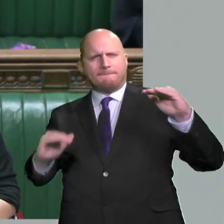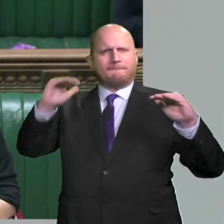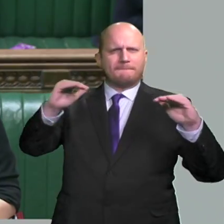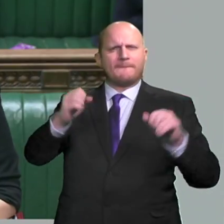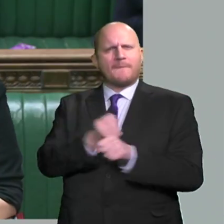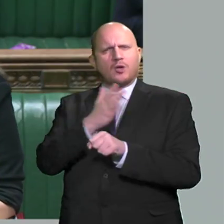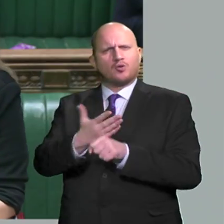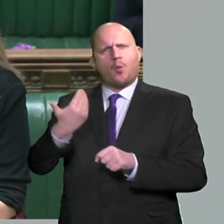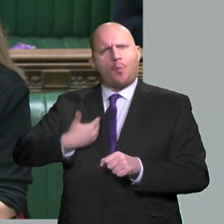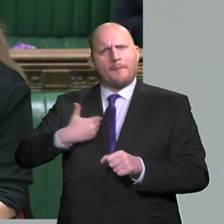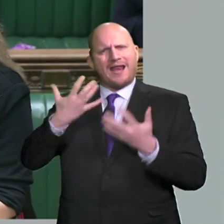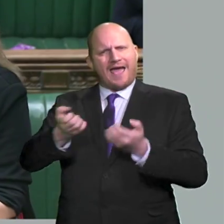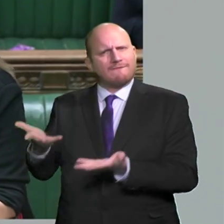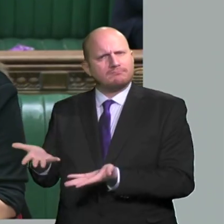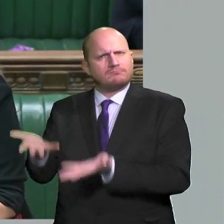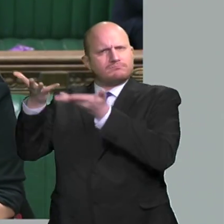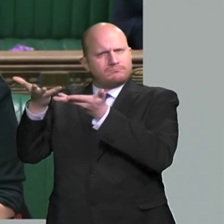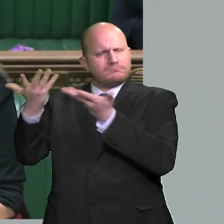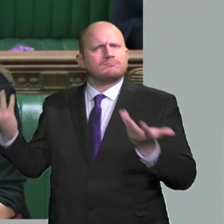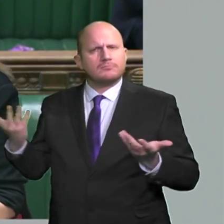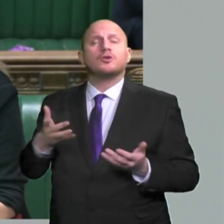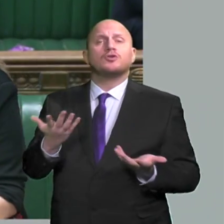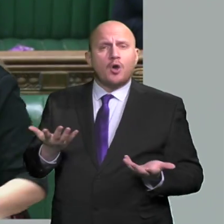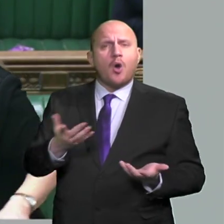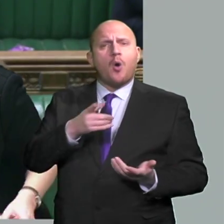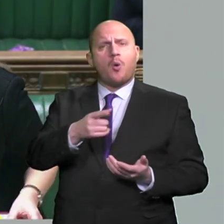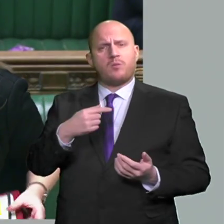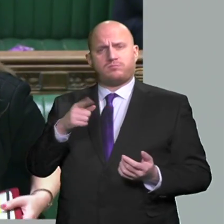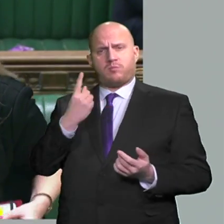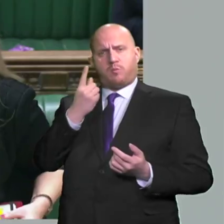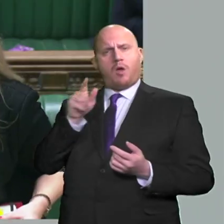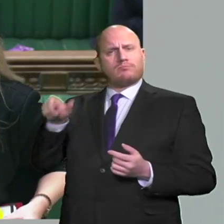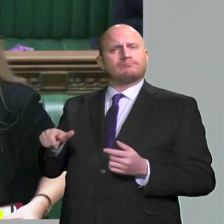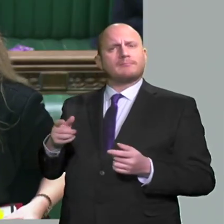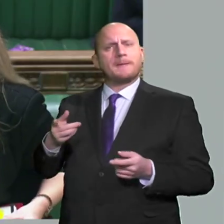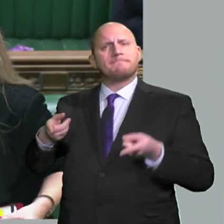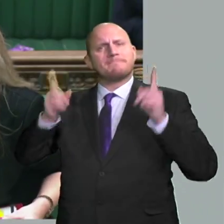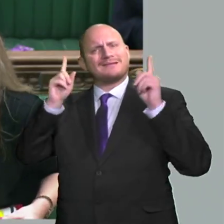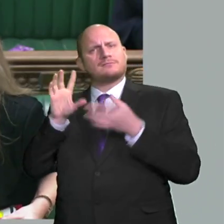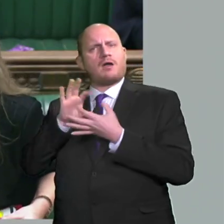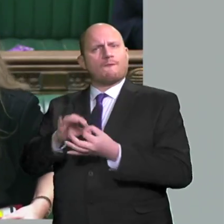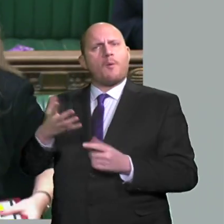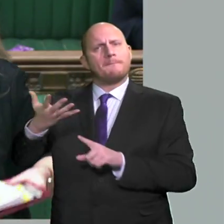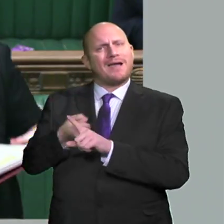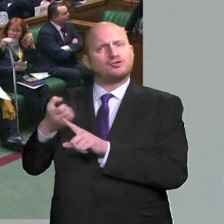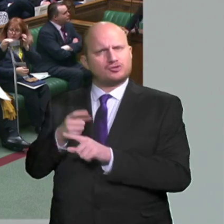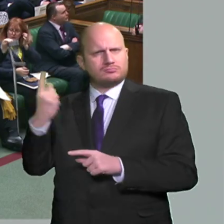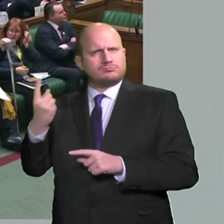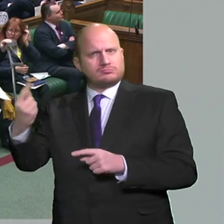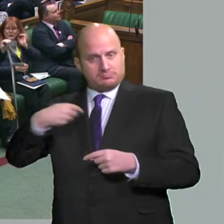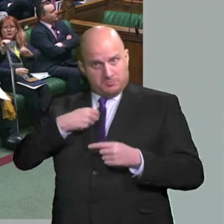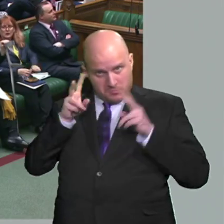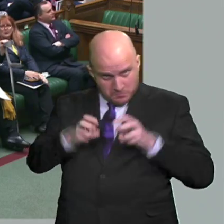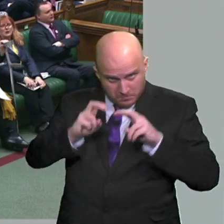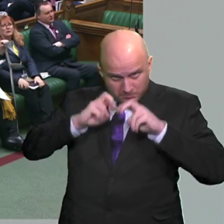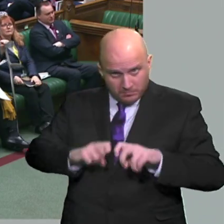I know that the Under-Secretary of State for Work and Pensions, my honourable Friend the Member for Sevenoaks is looking directly at this issue for women as well.